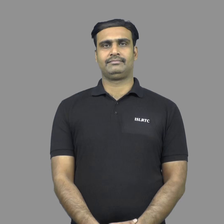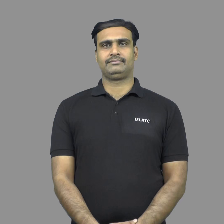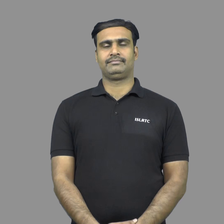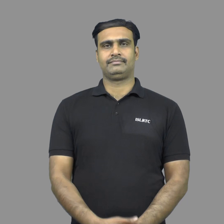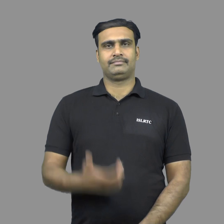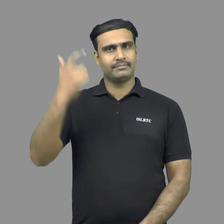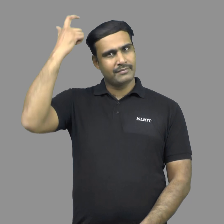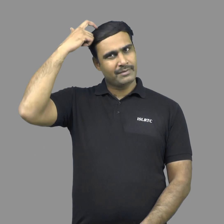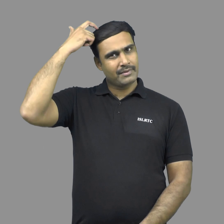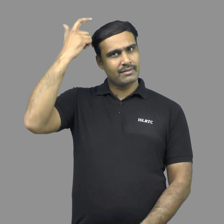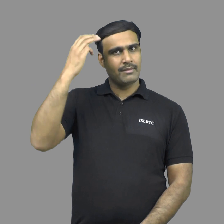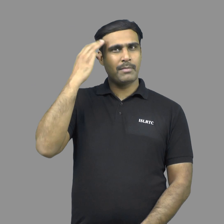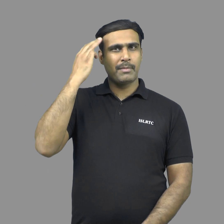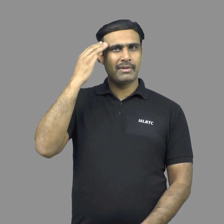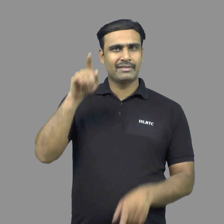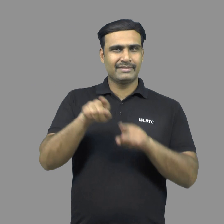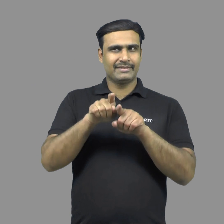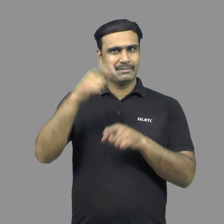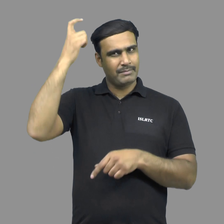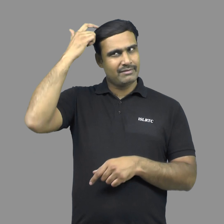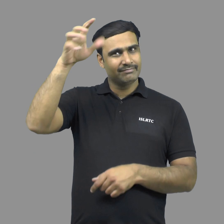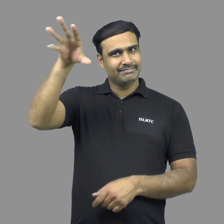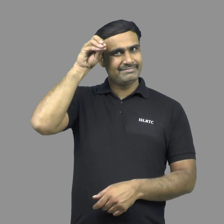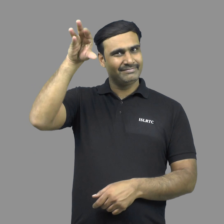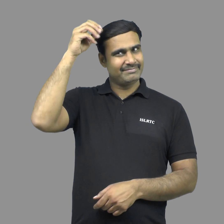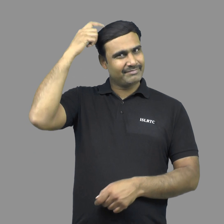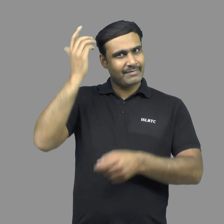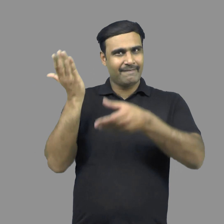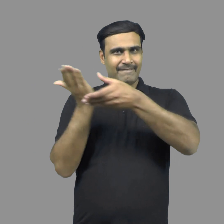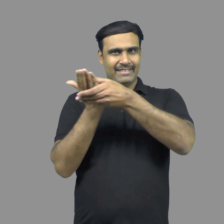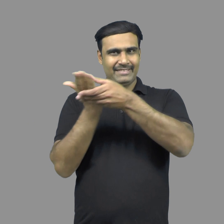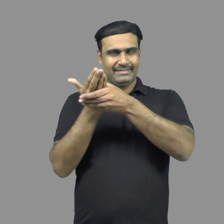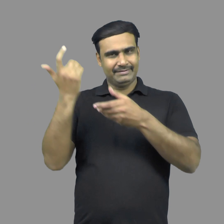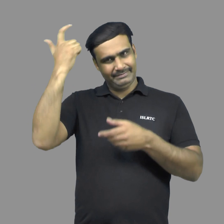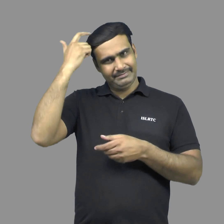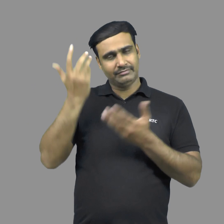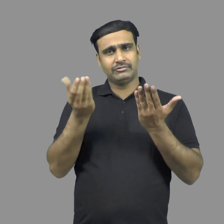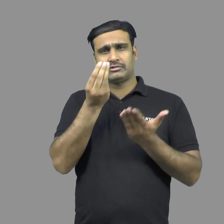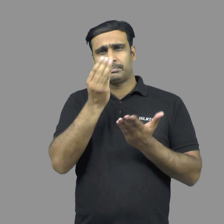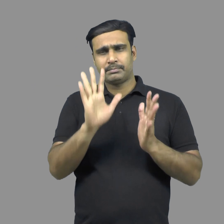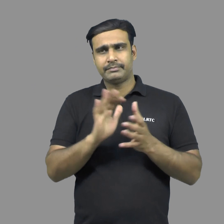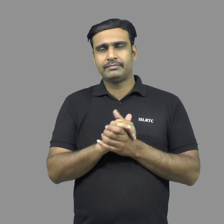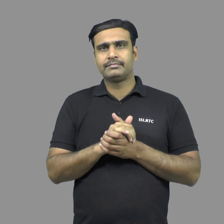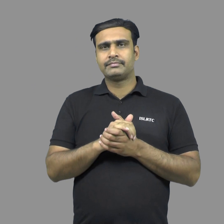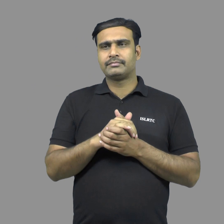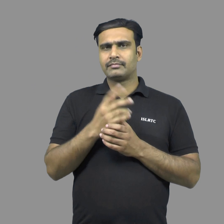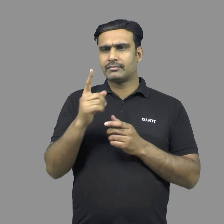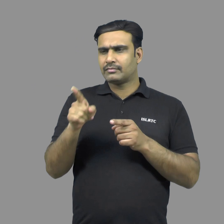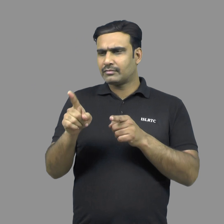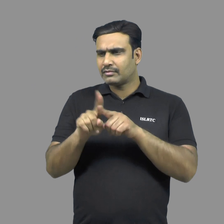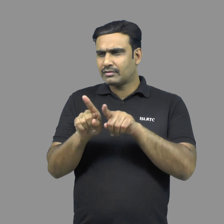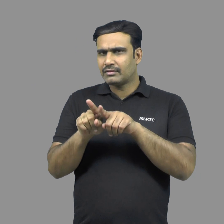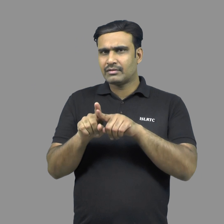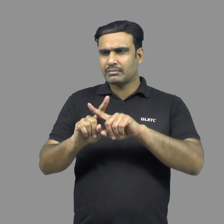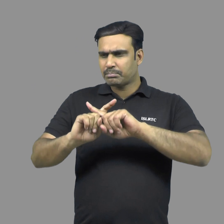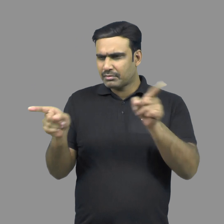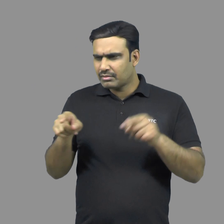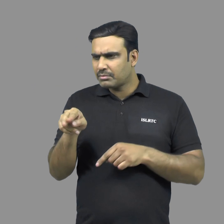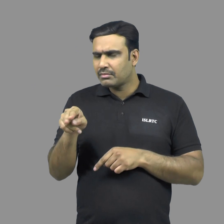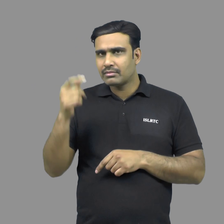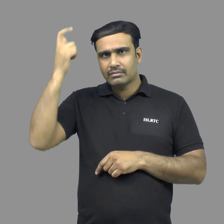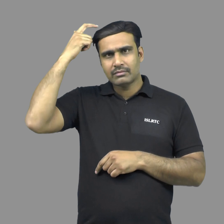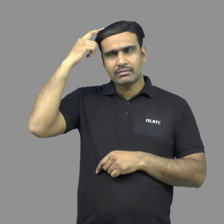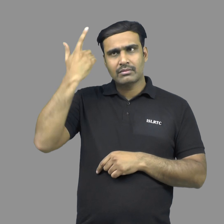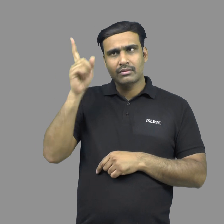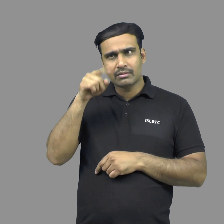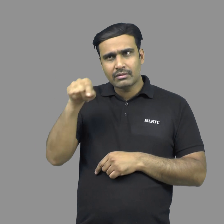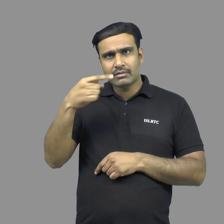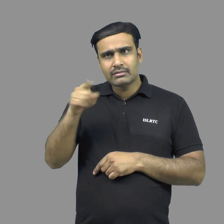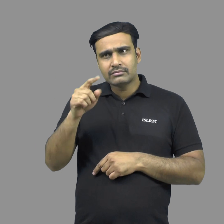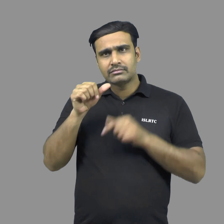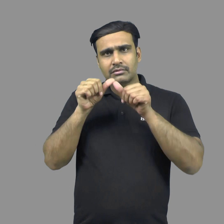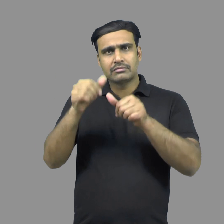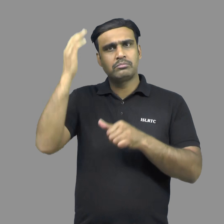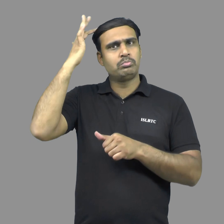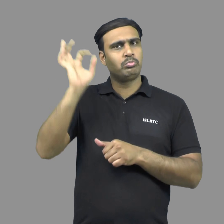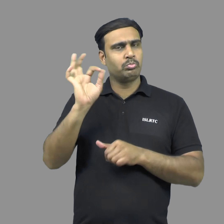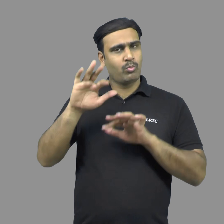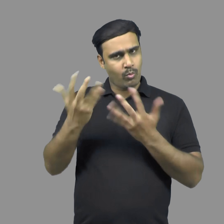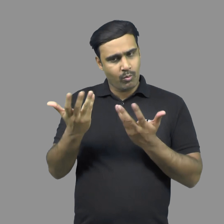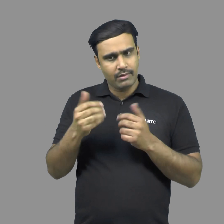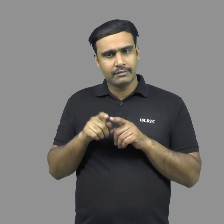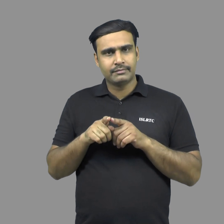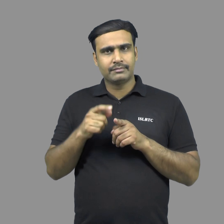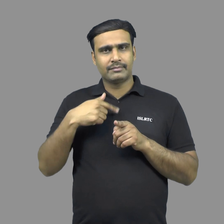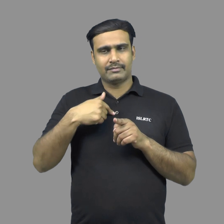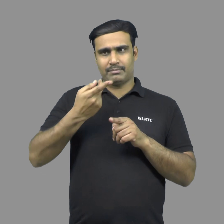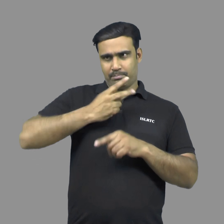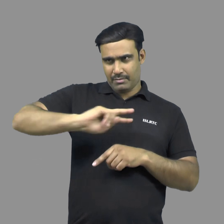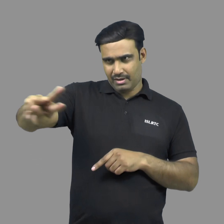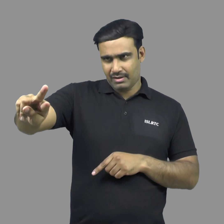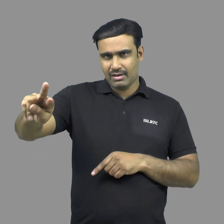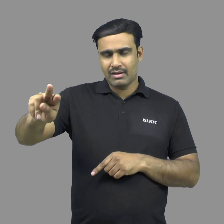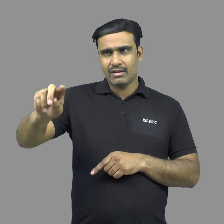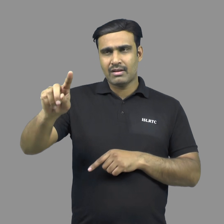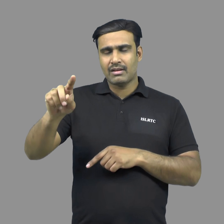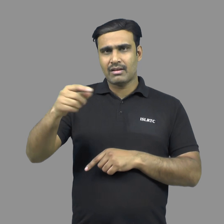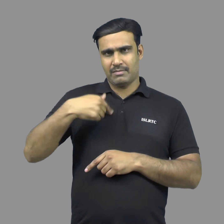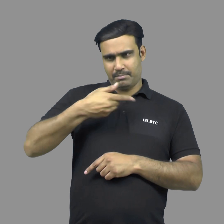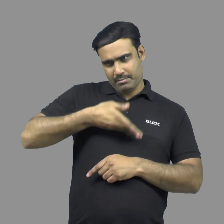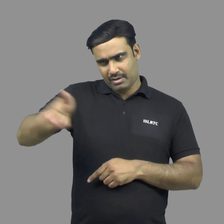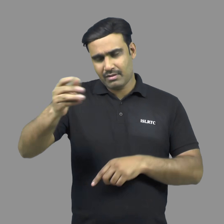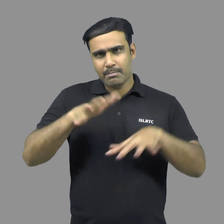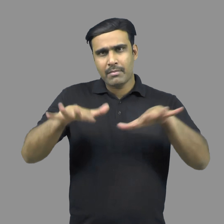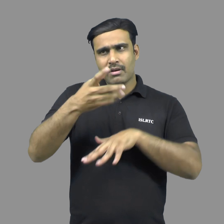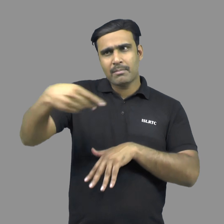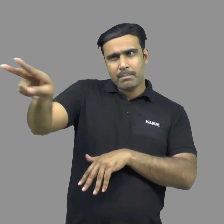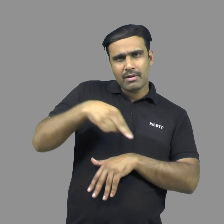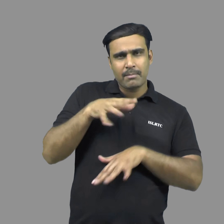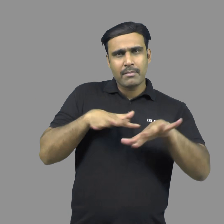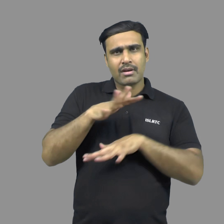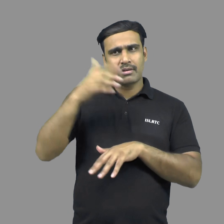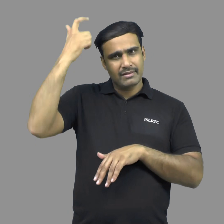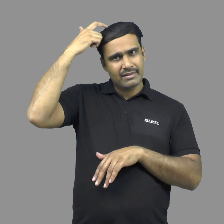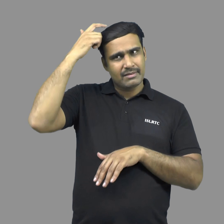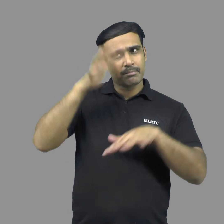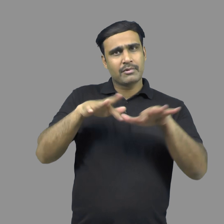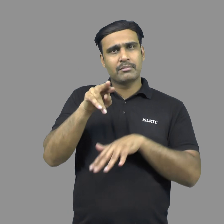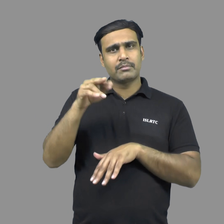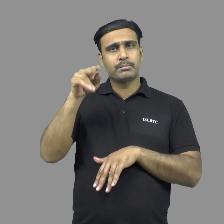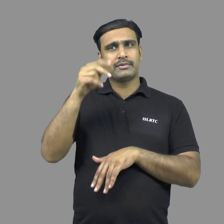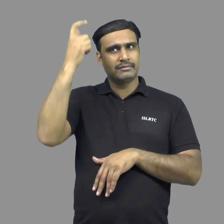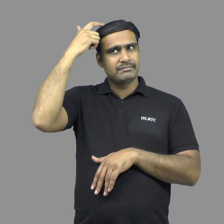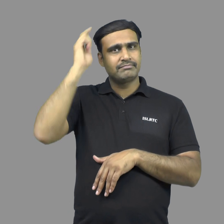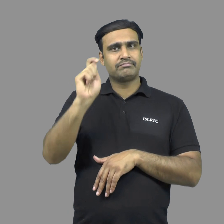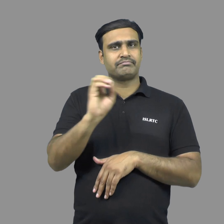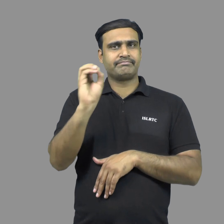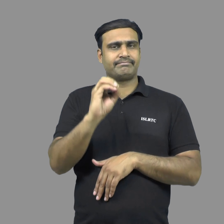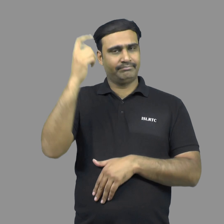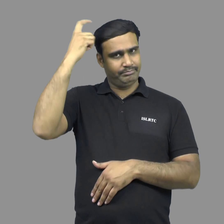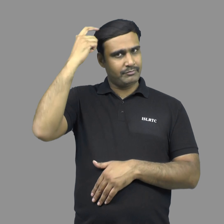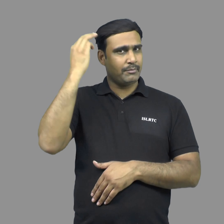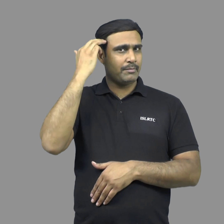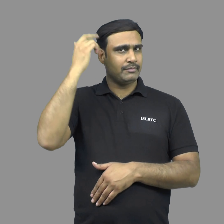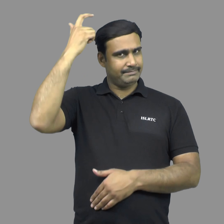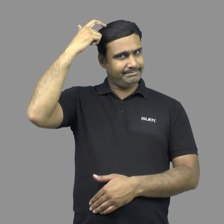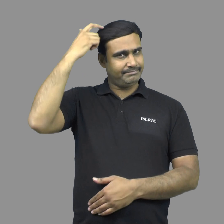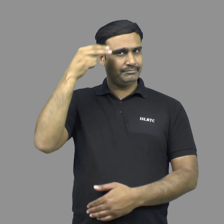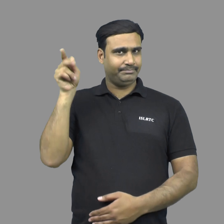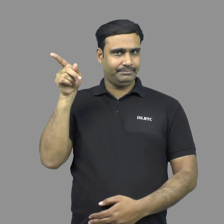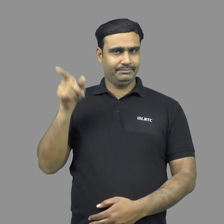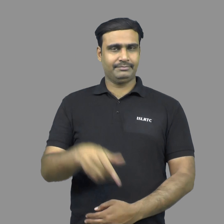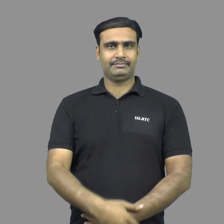Dementia